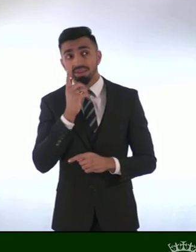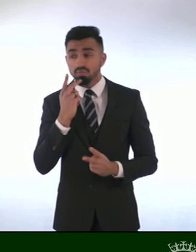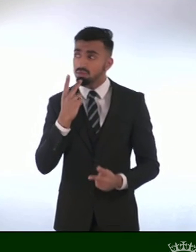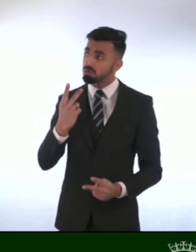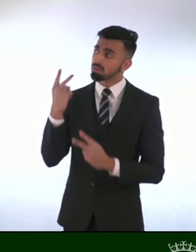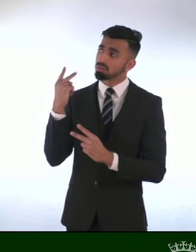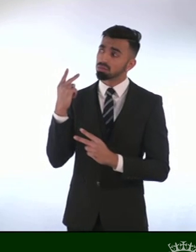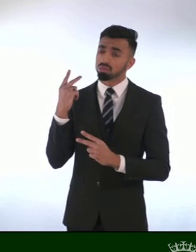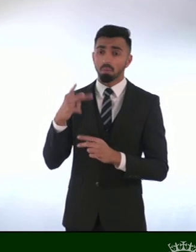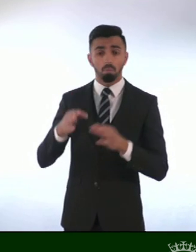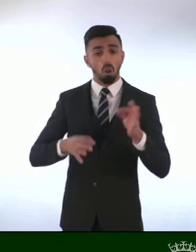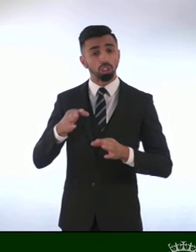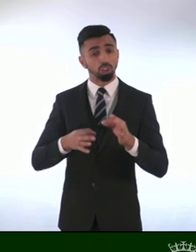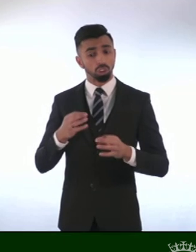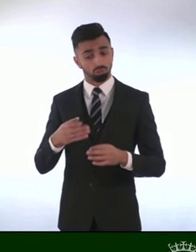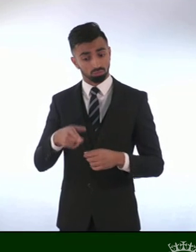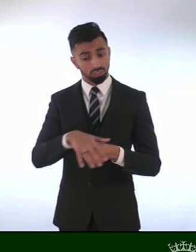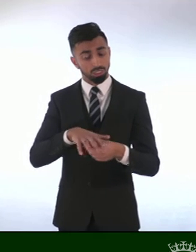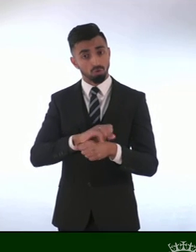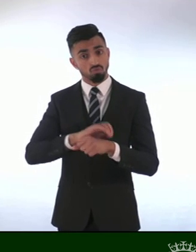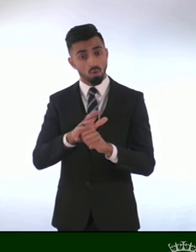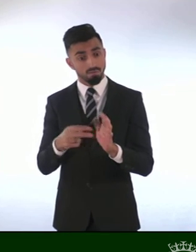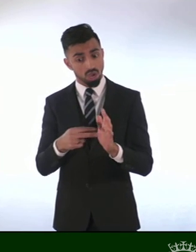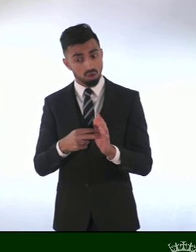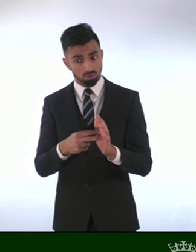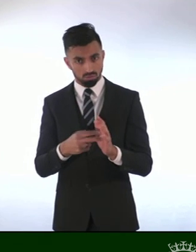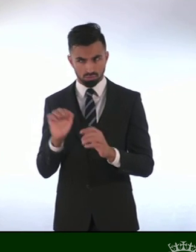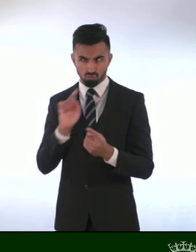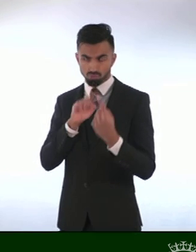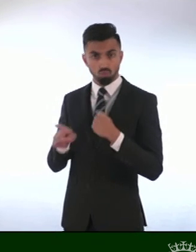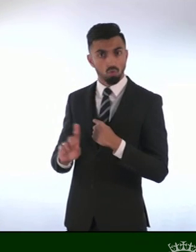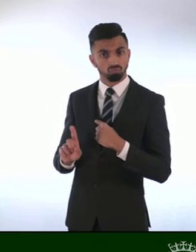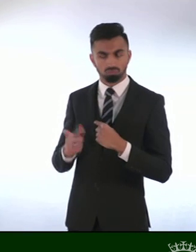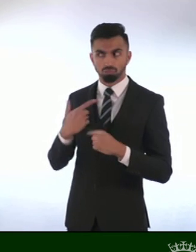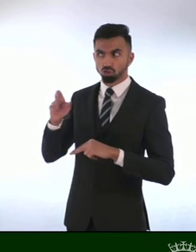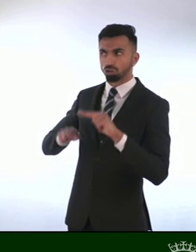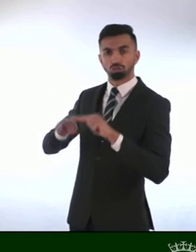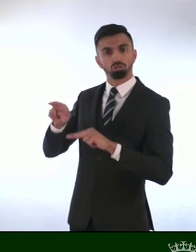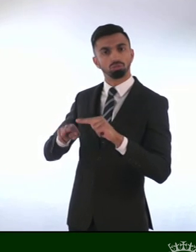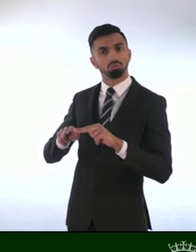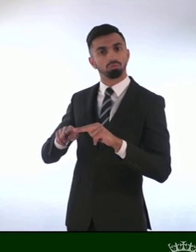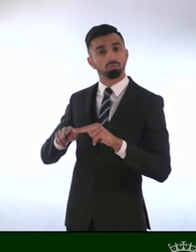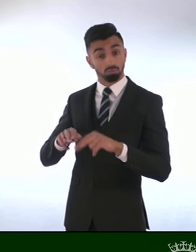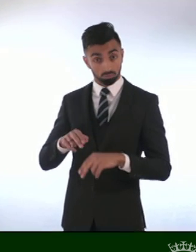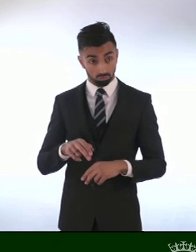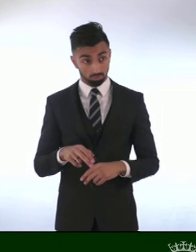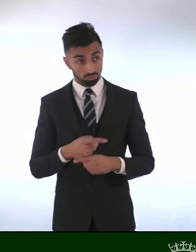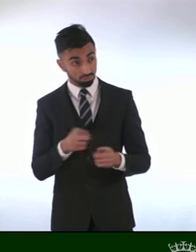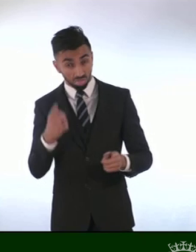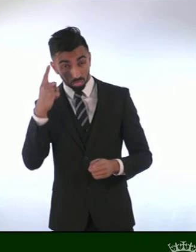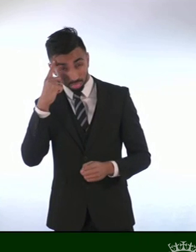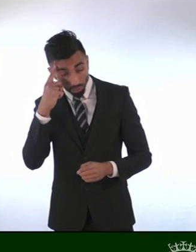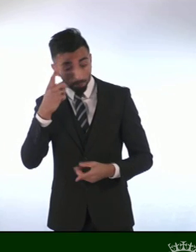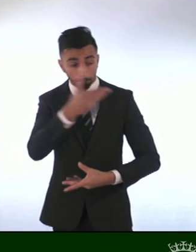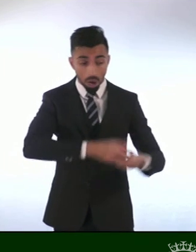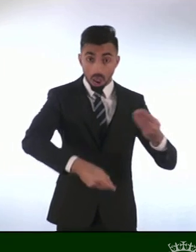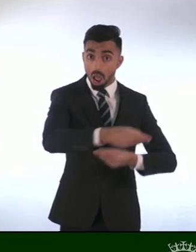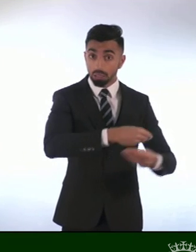The market cannot deliver what is needed; only collective public action, led by Government, can protect our people and our society.